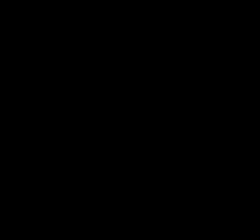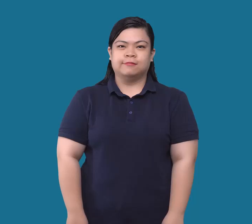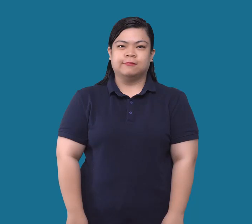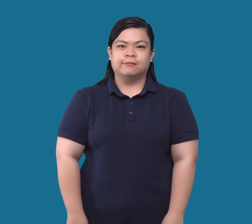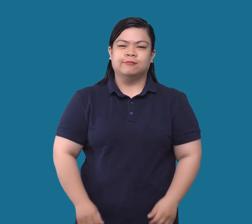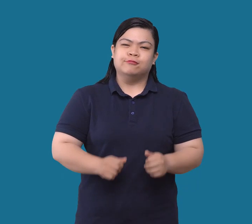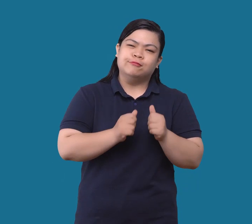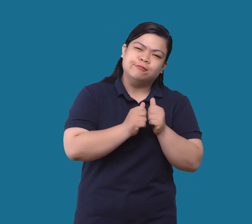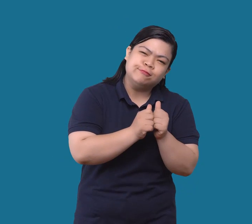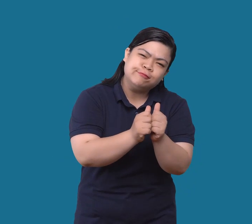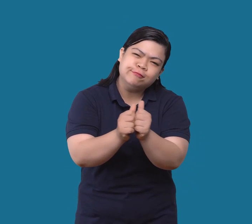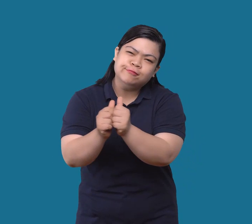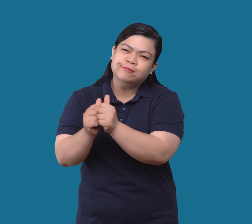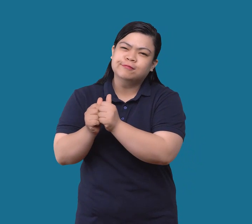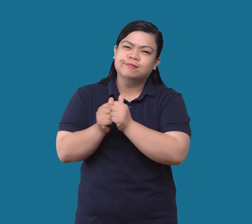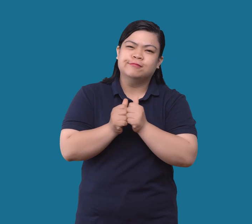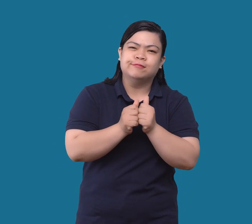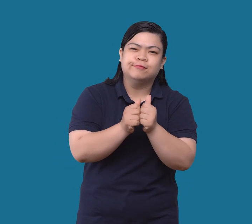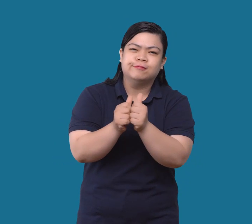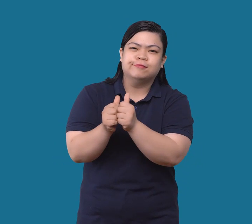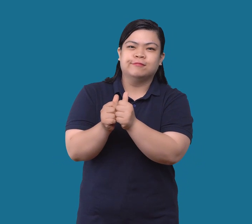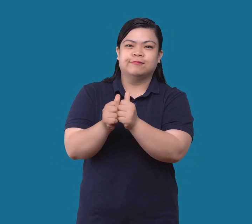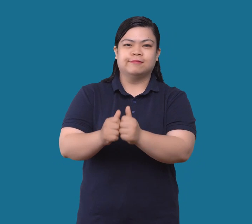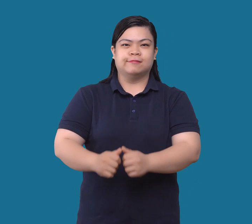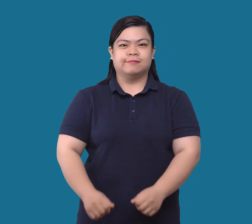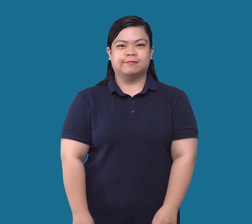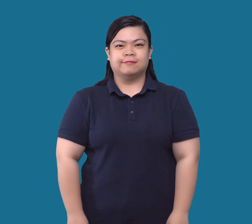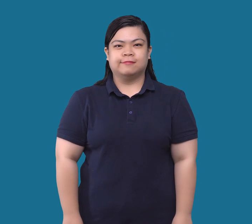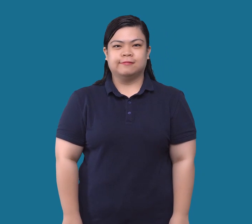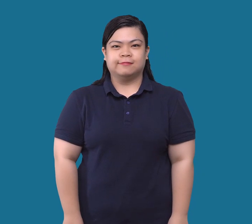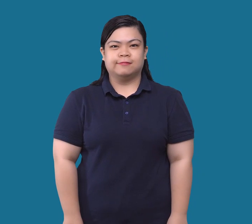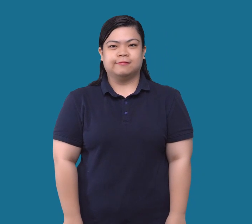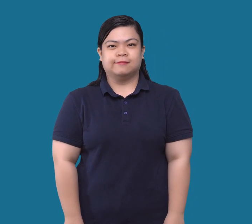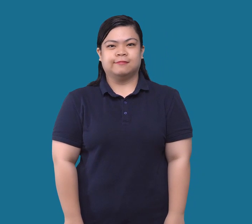thủy chung